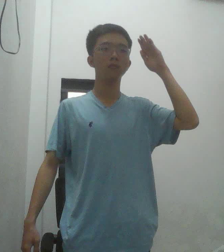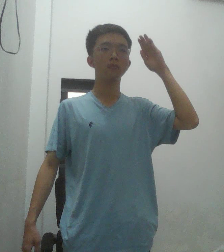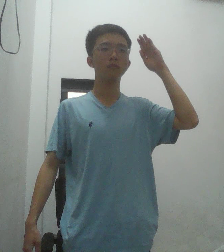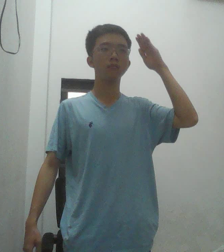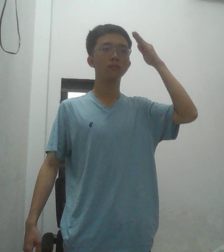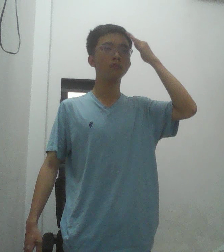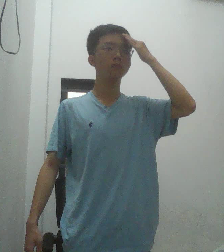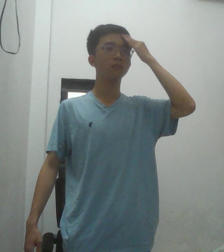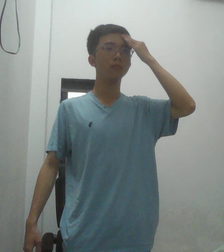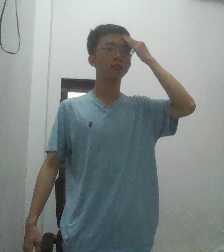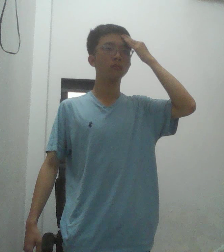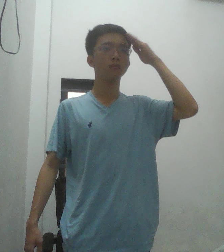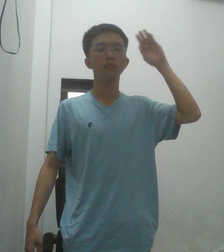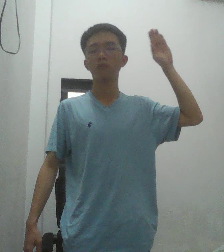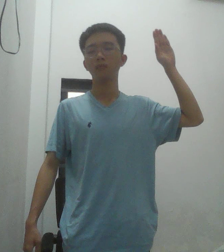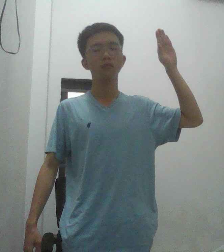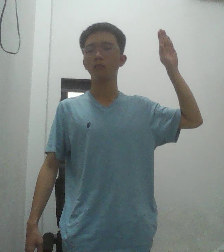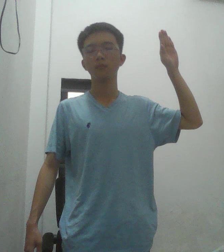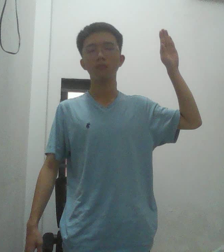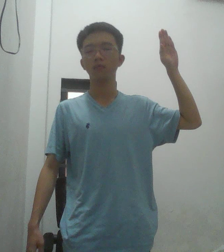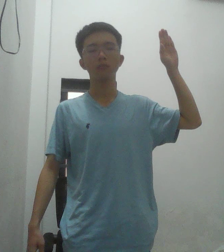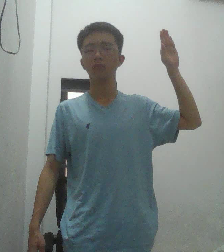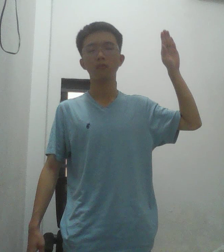khong biet